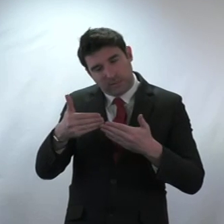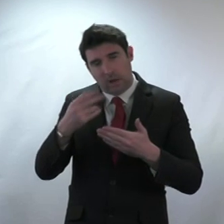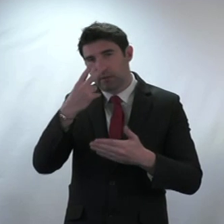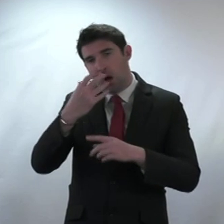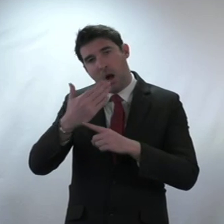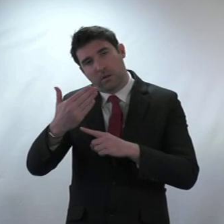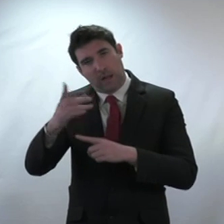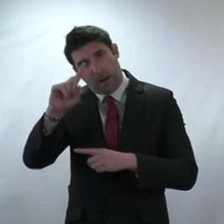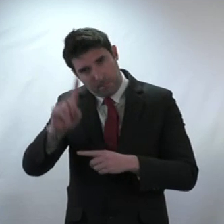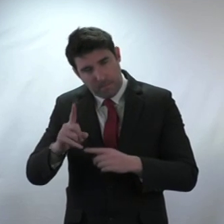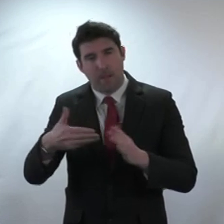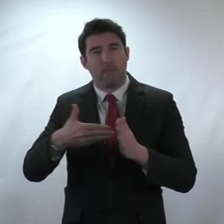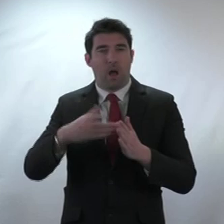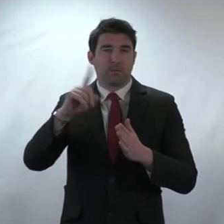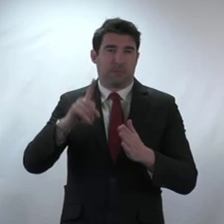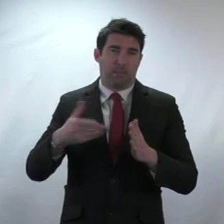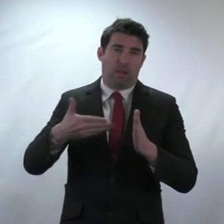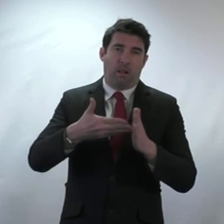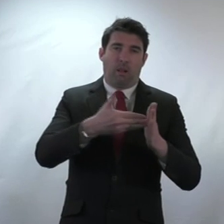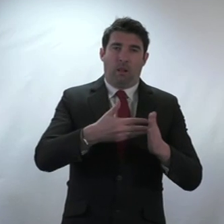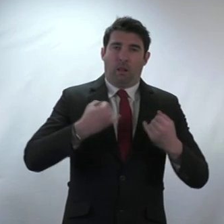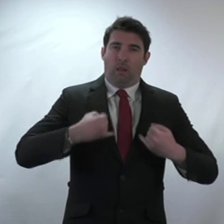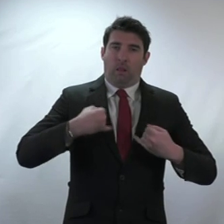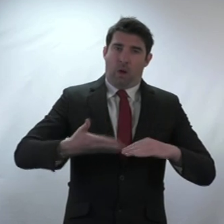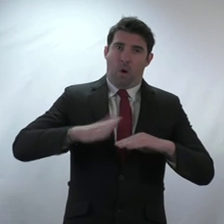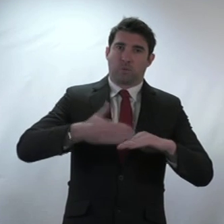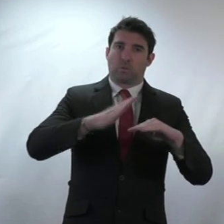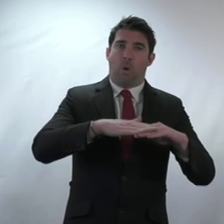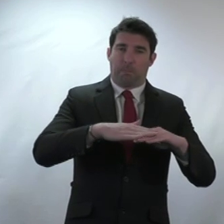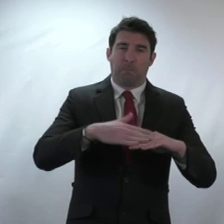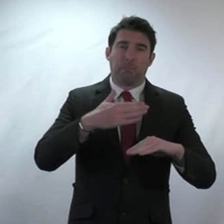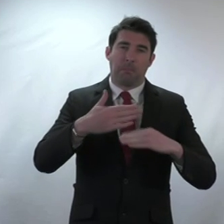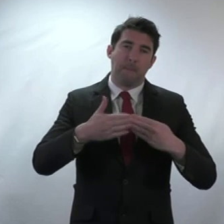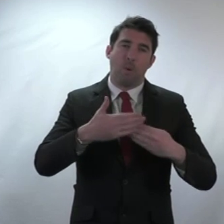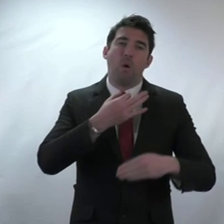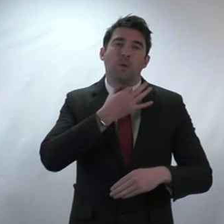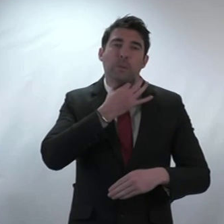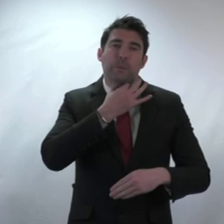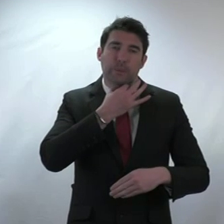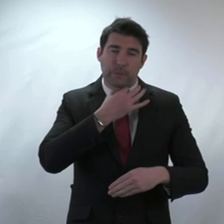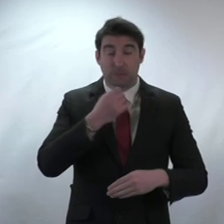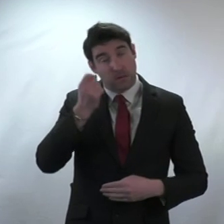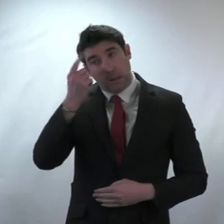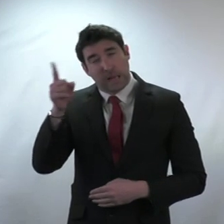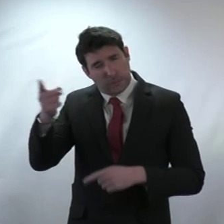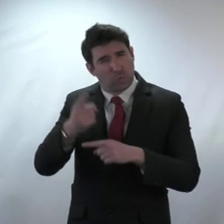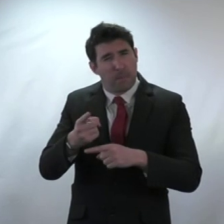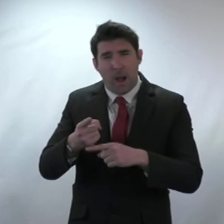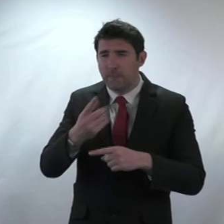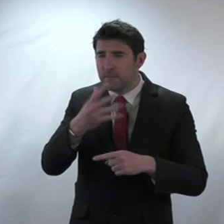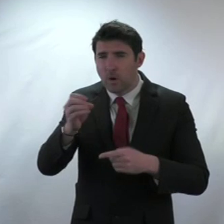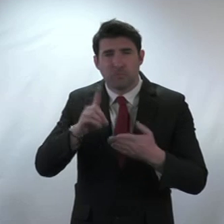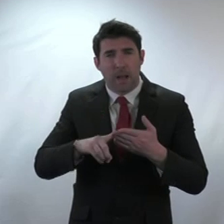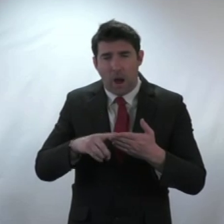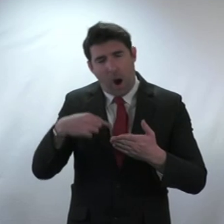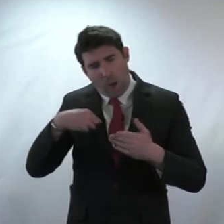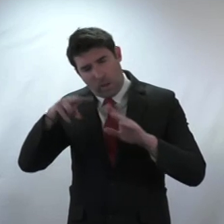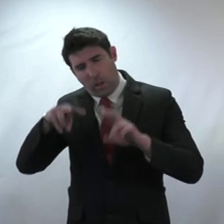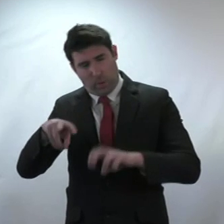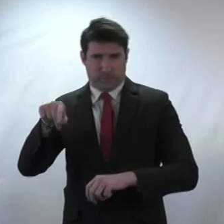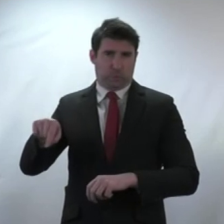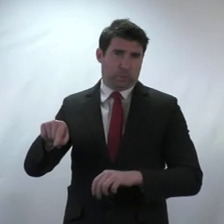That is what this Government are aiming for, but in the meantime I fully appreciate the problem that she has raised, and we will do our very best to address it.